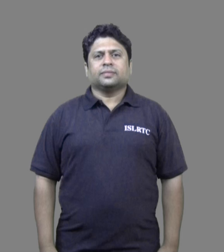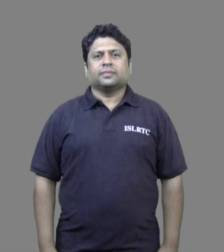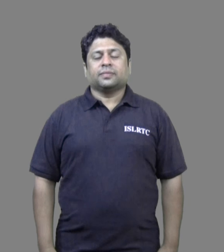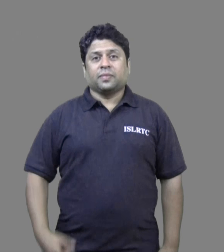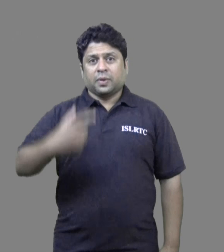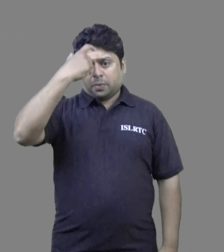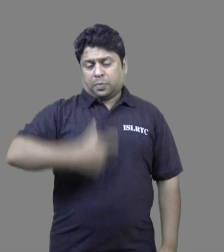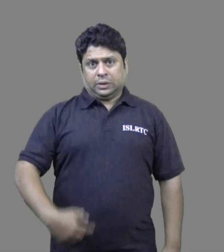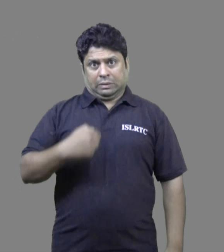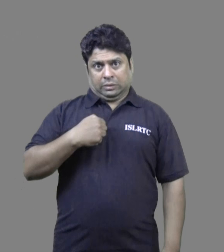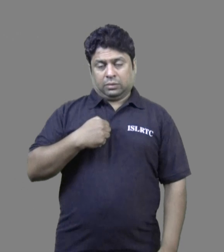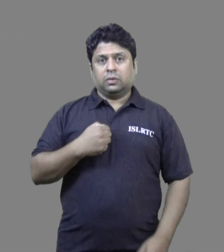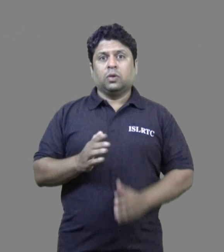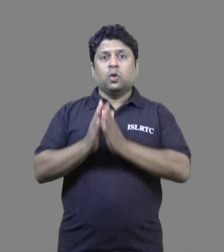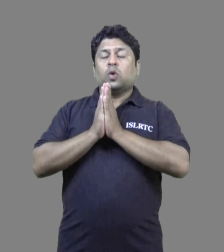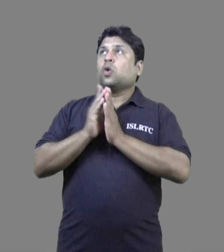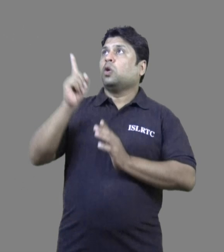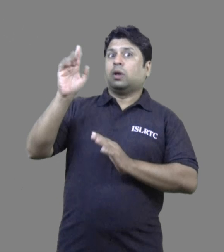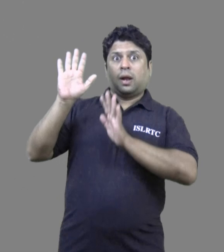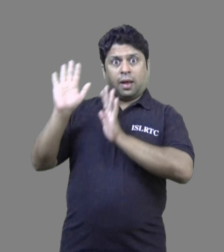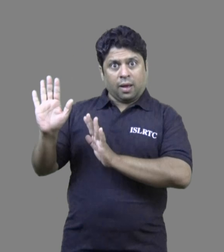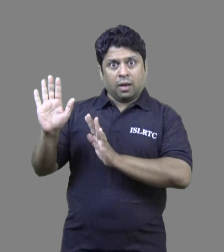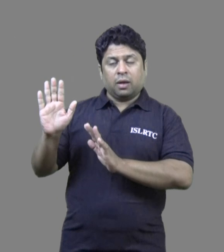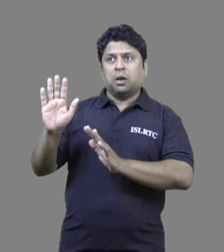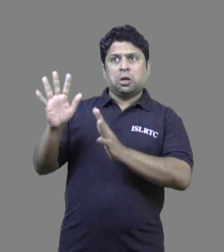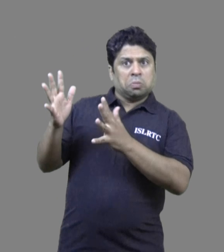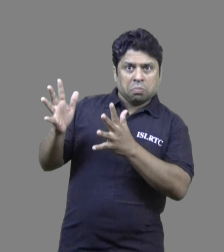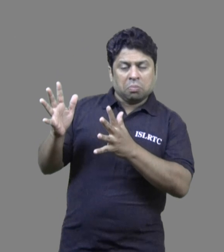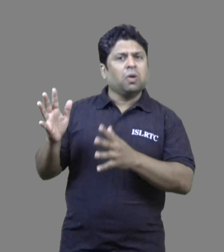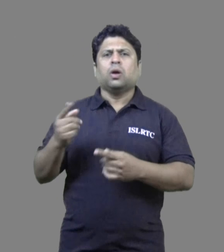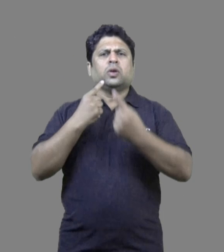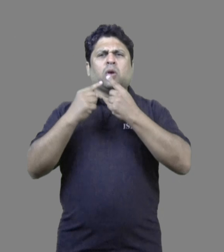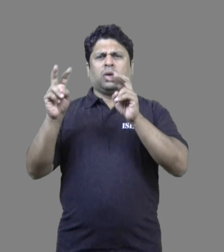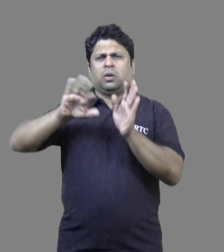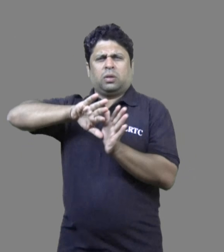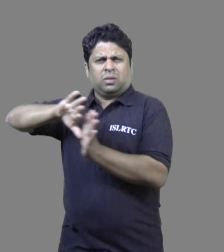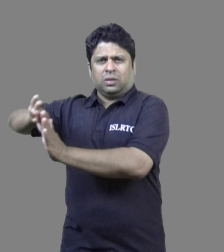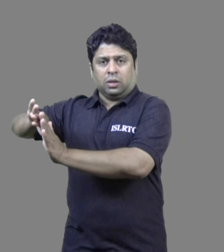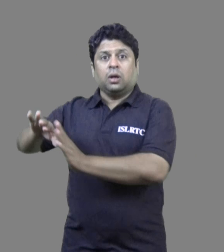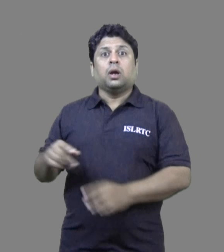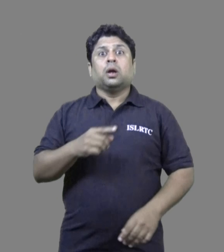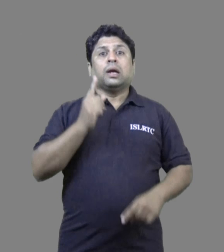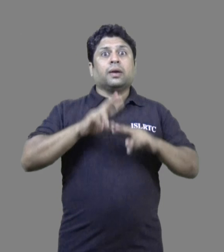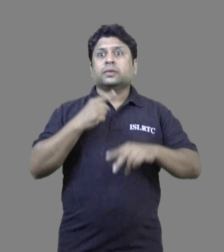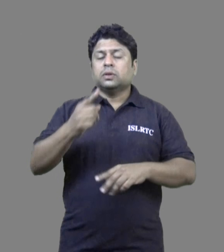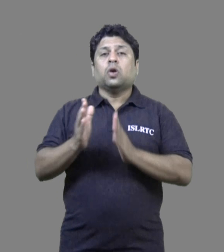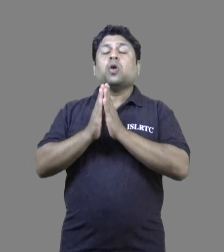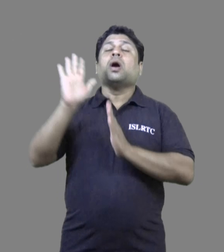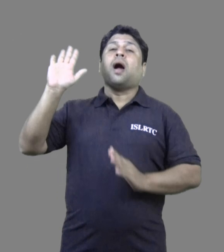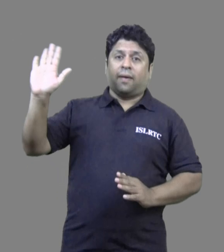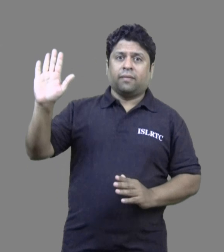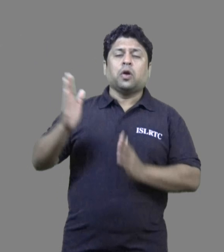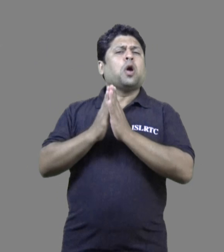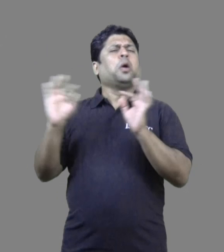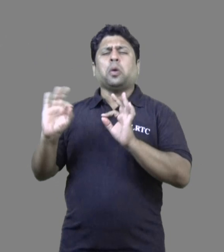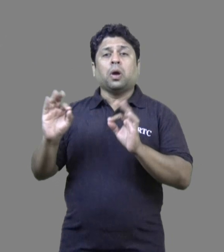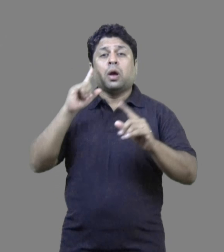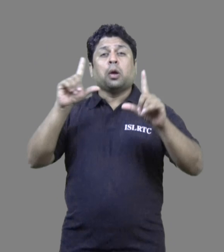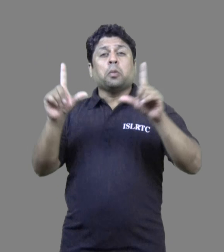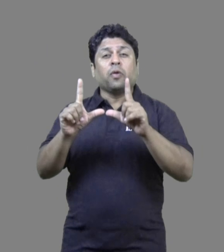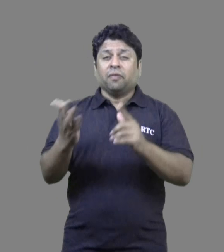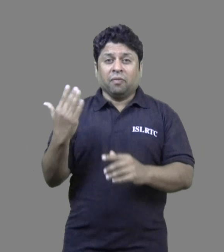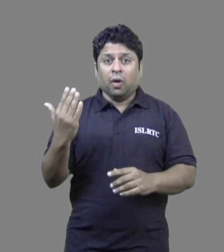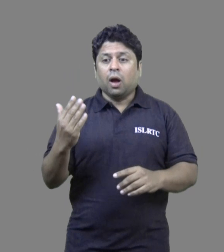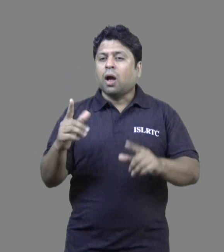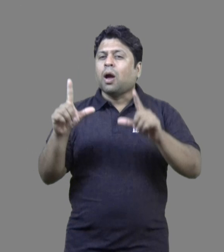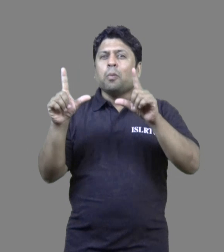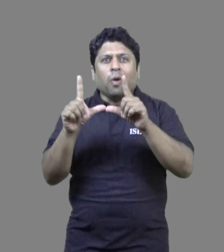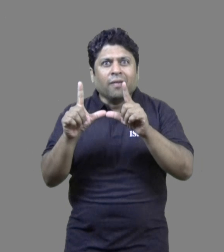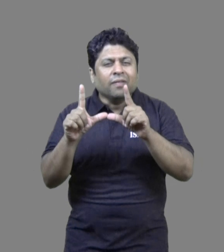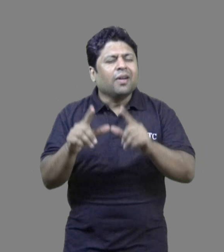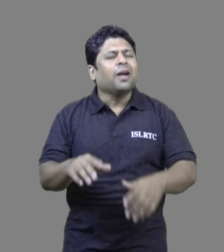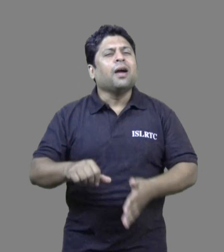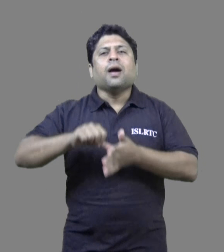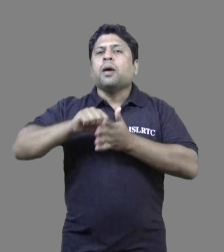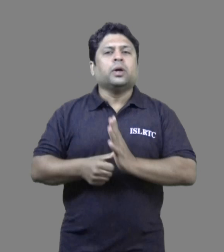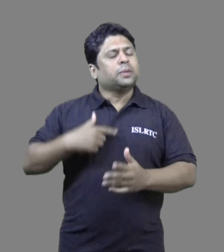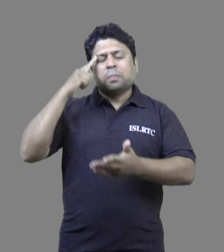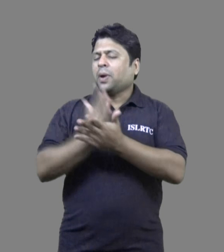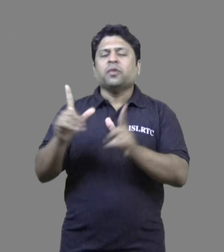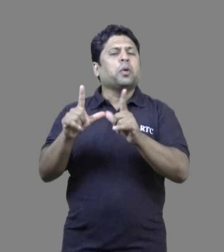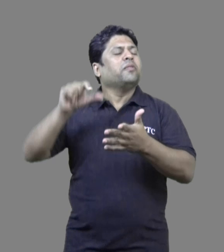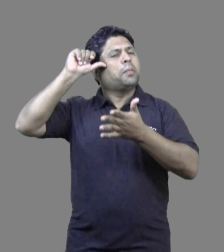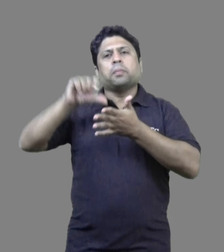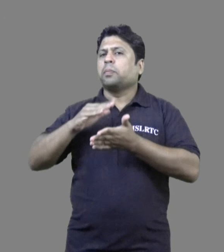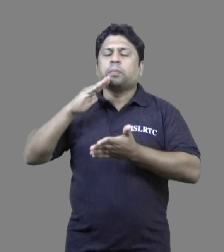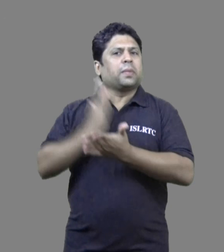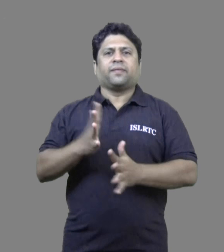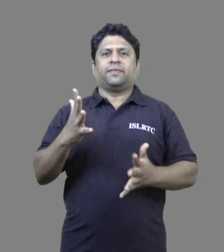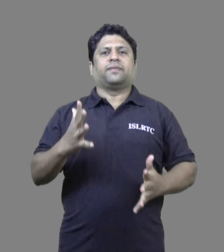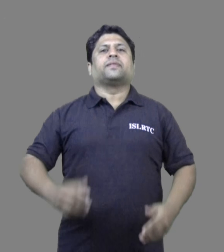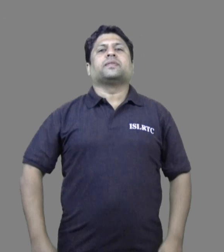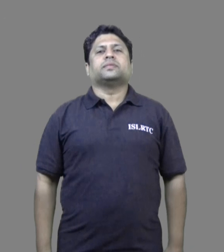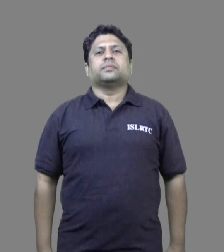Agnostic